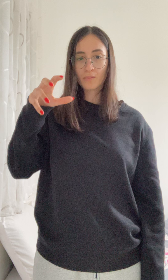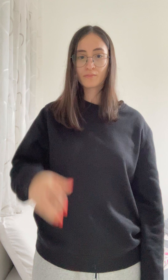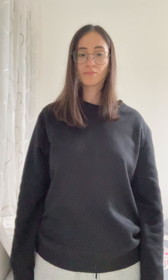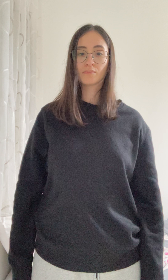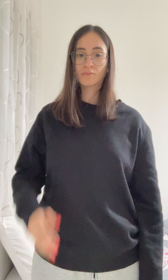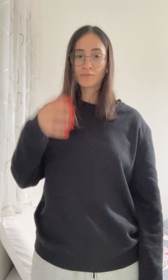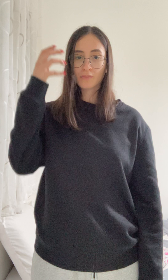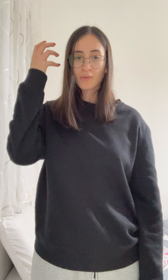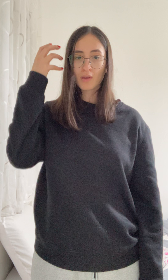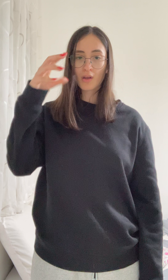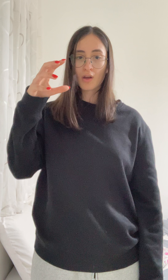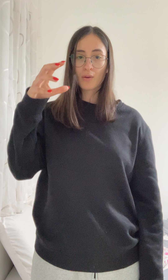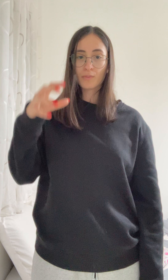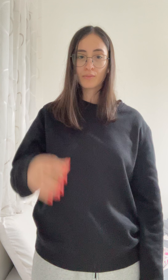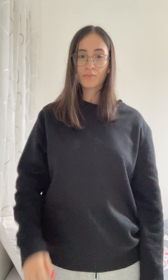חם